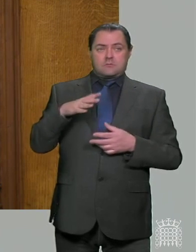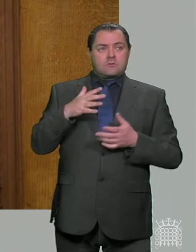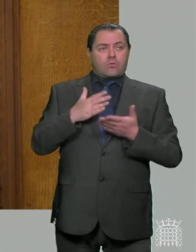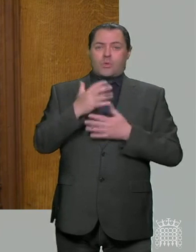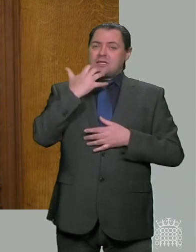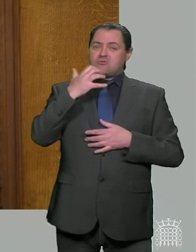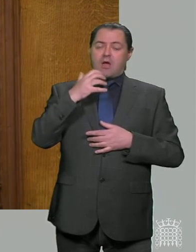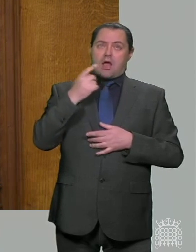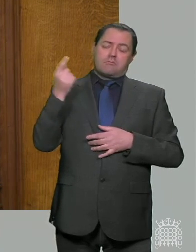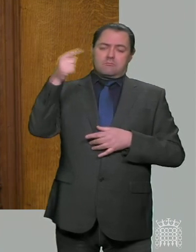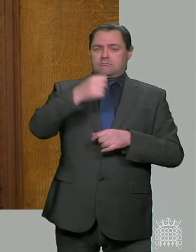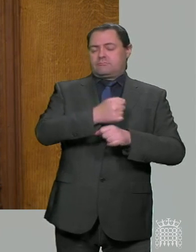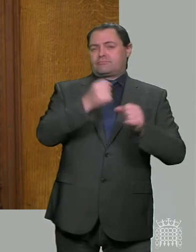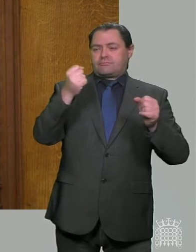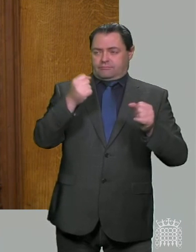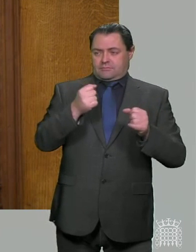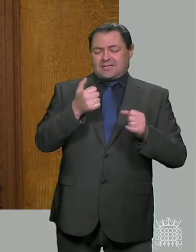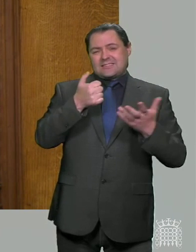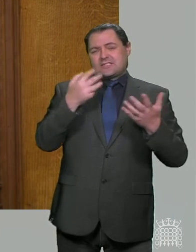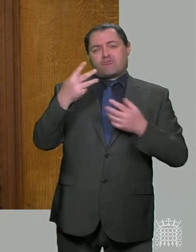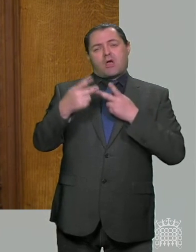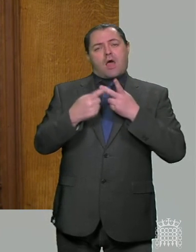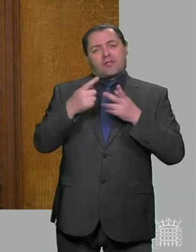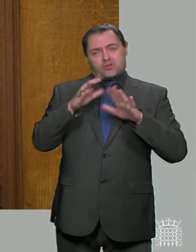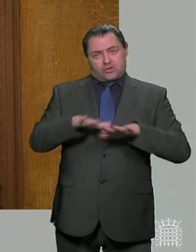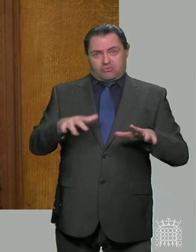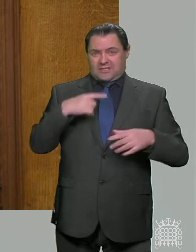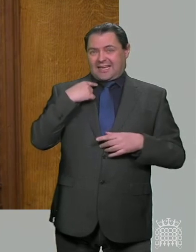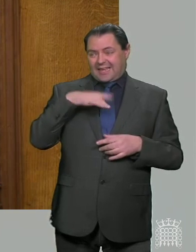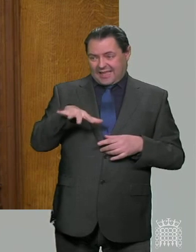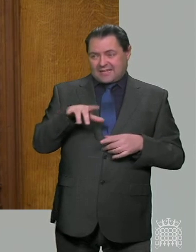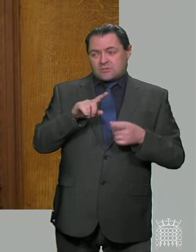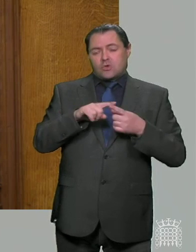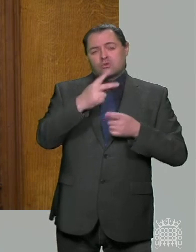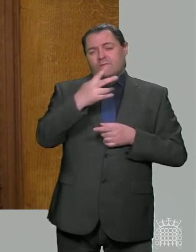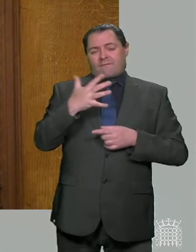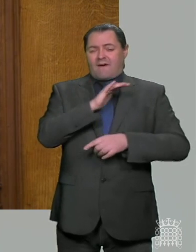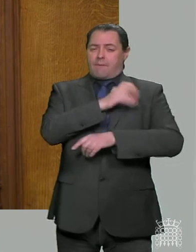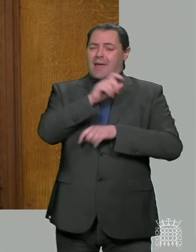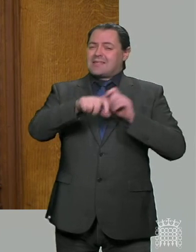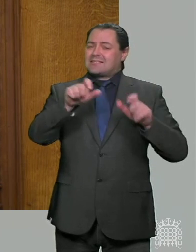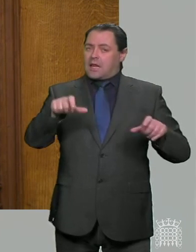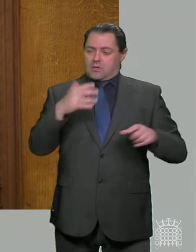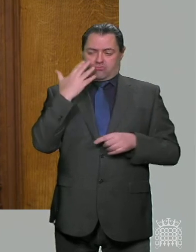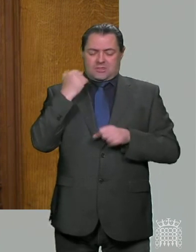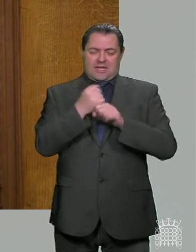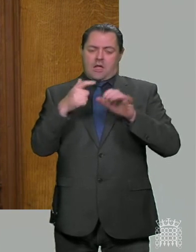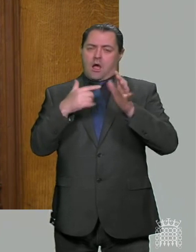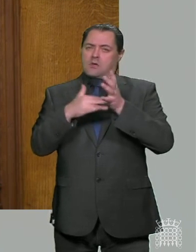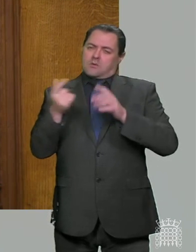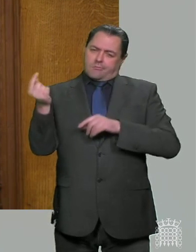The Israeli military murdered 63 other children and 245 Palestinians in its recent assault on Gaza.